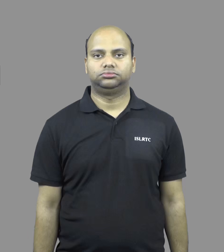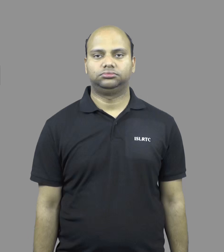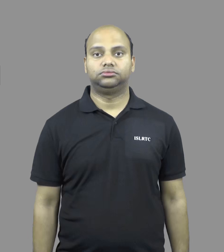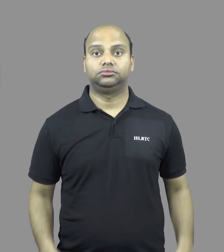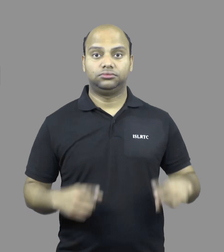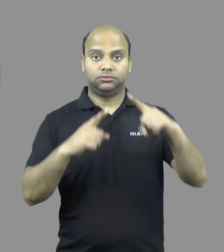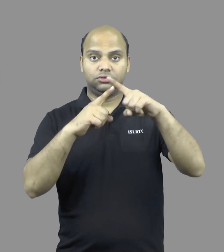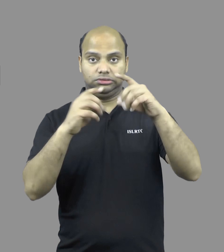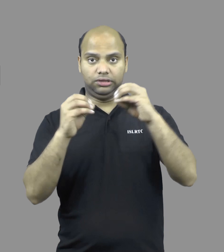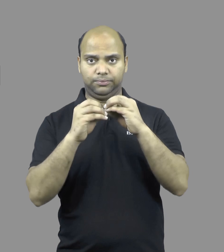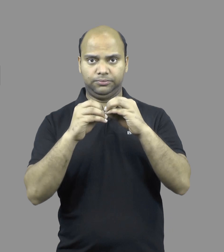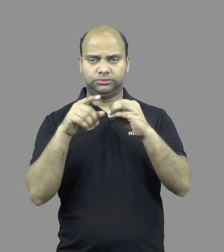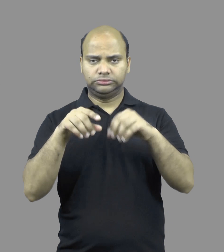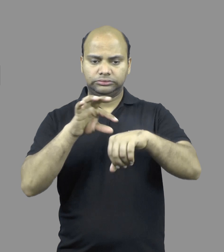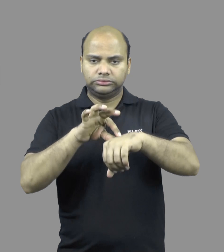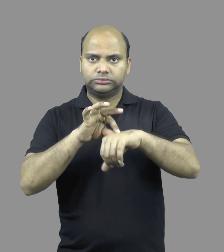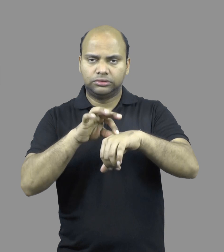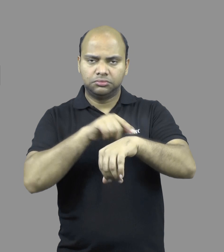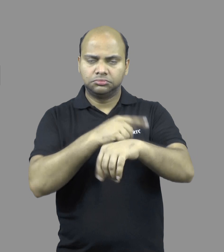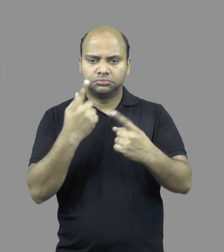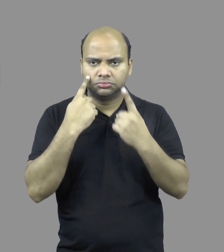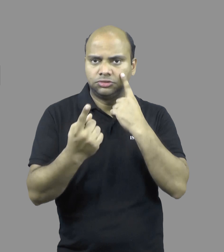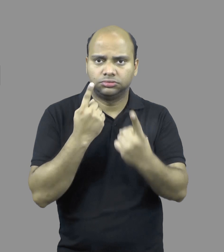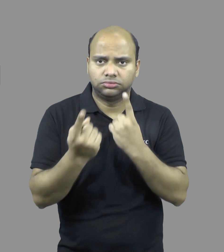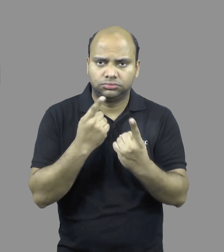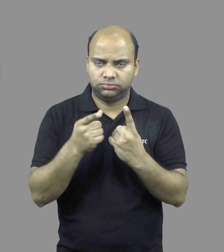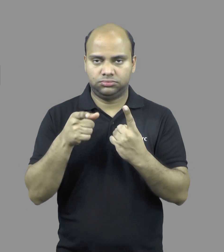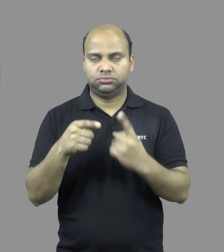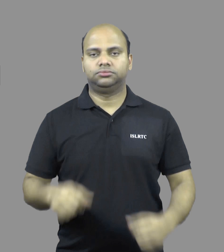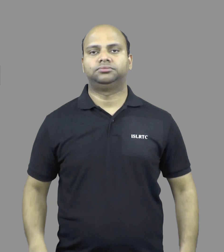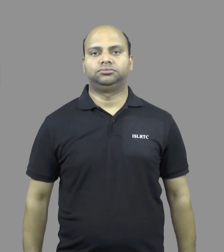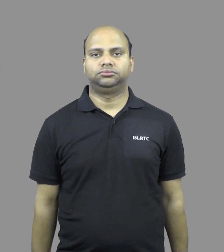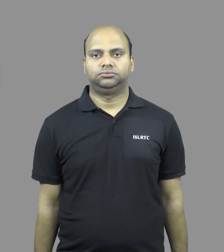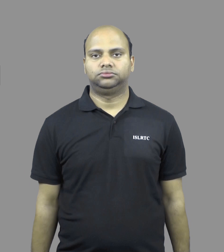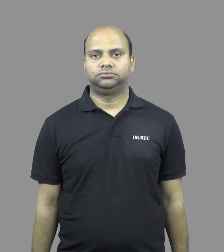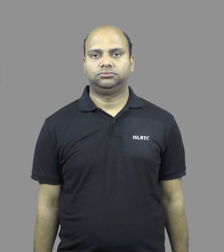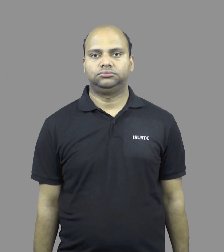Tuberculin Skin Test